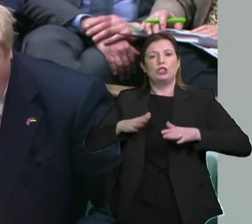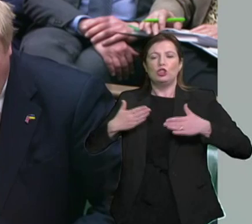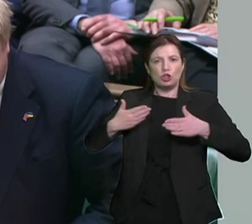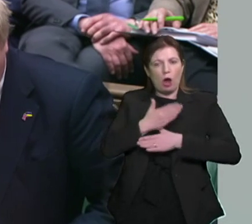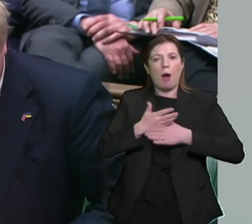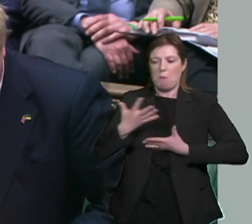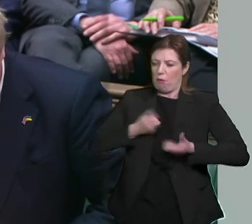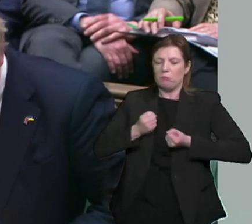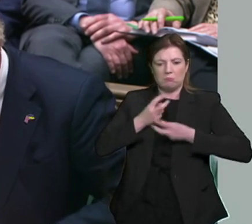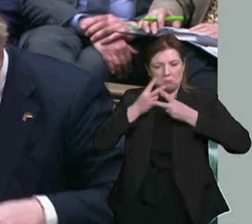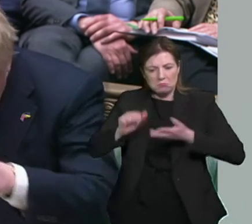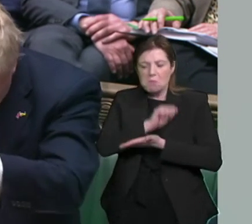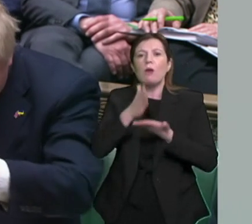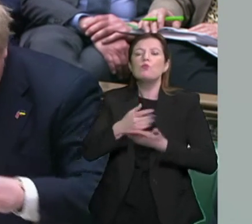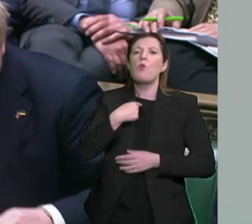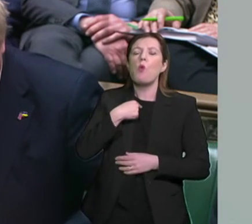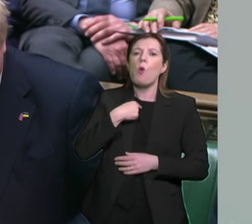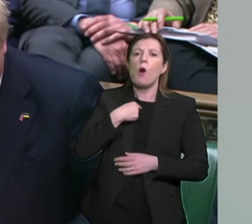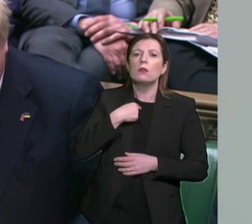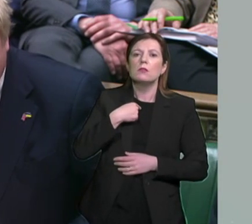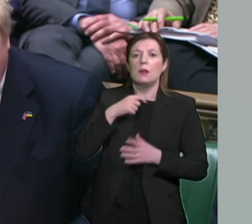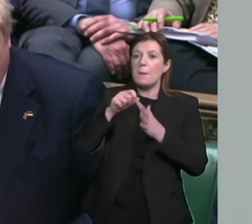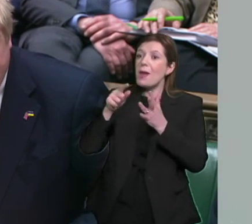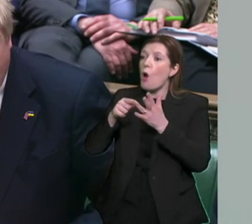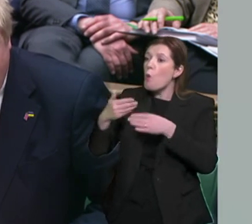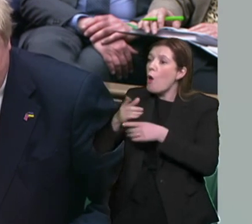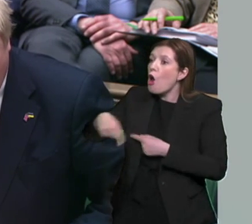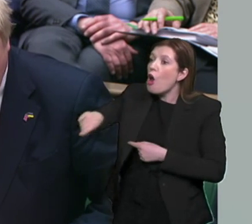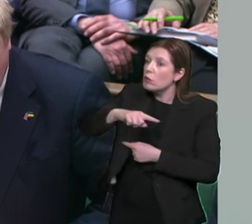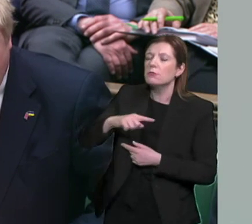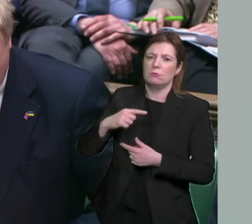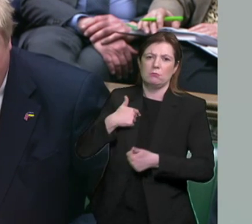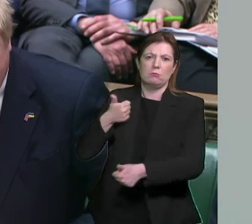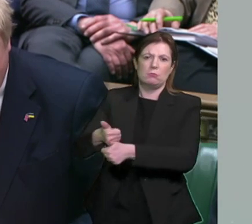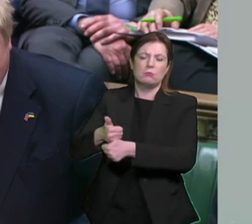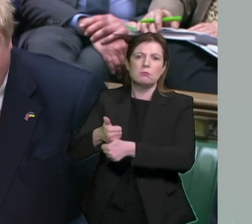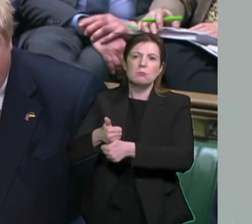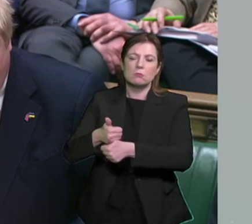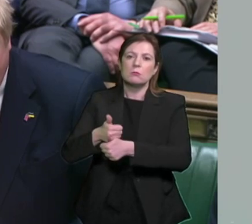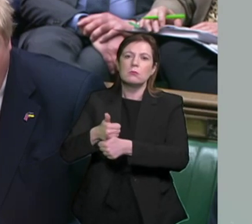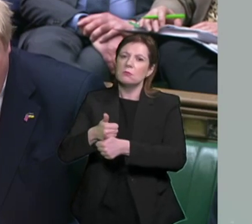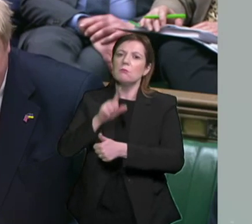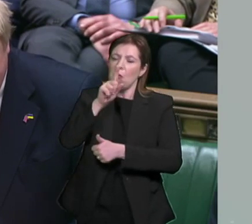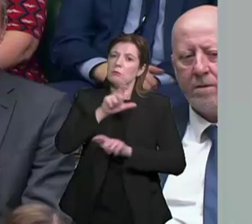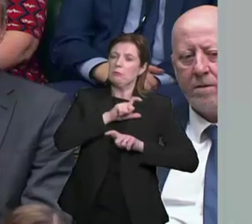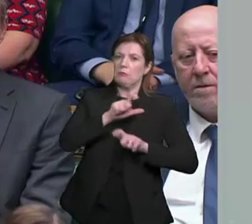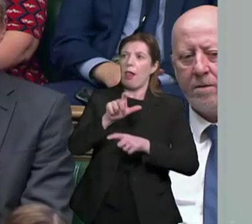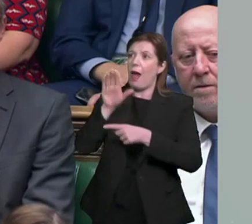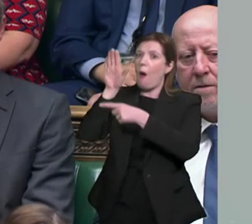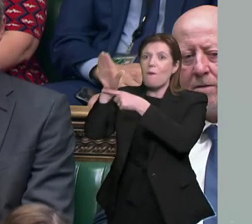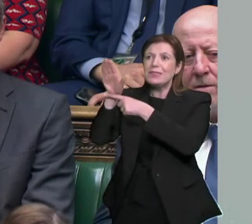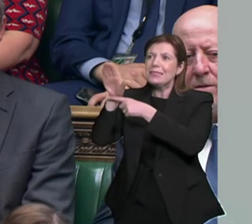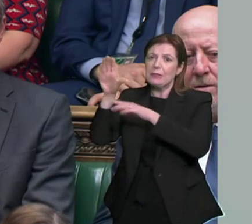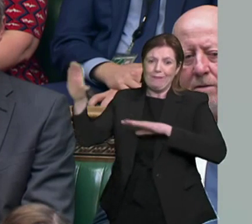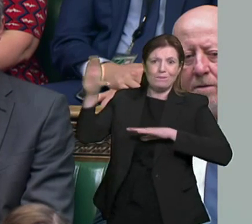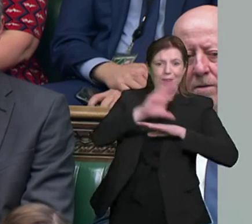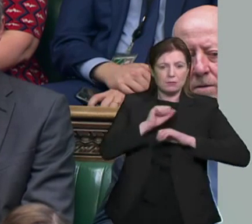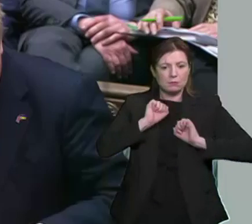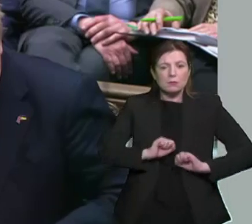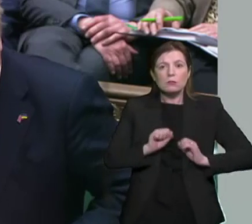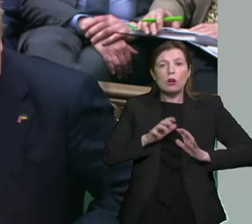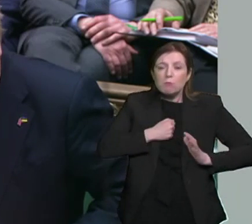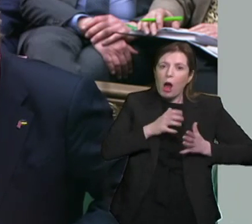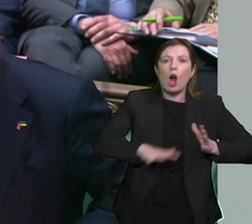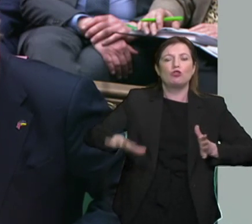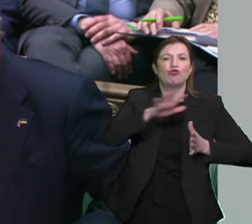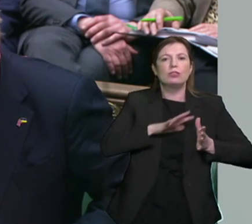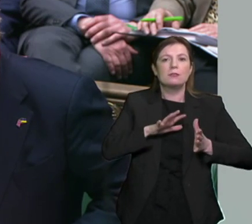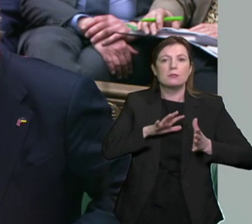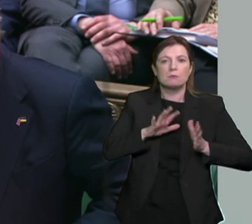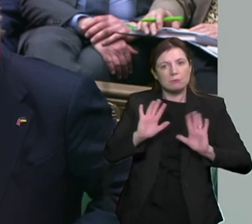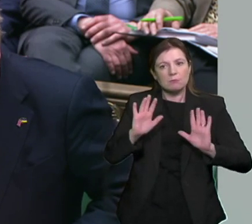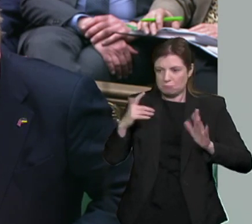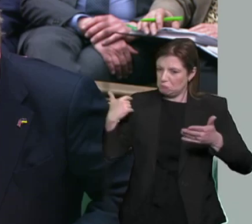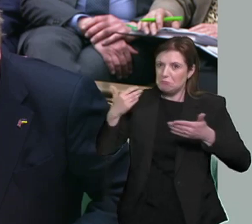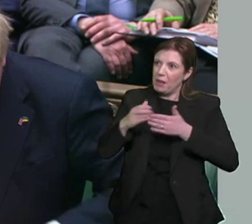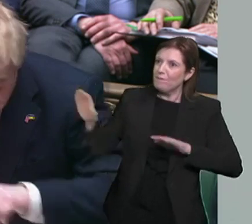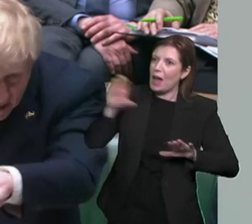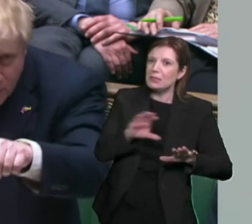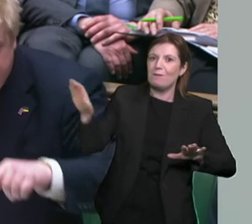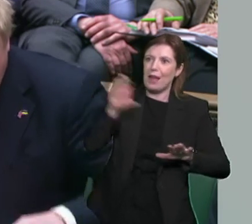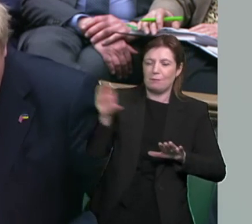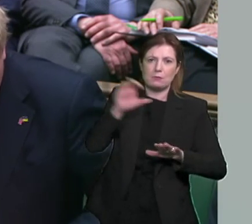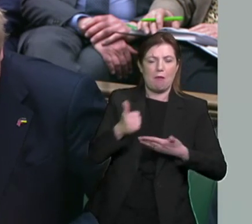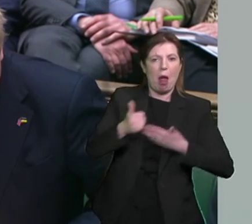That is what we are doing. That is what we will do with the P&O workers, but we will also ensure that we continue to attract overseas investment in the record ways we currently are.